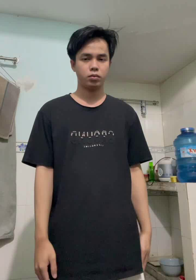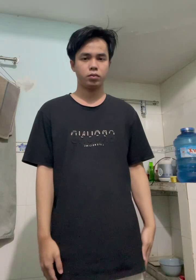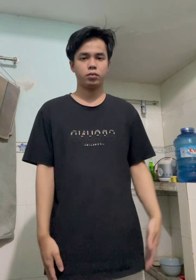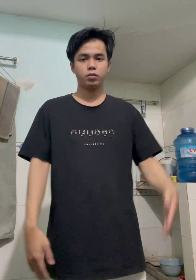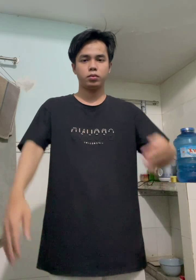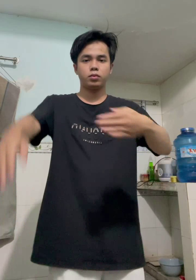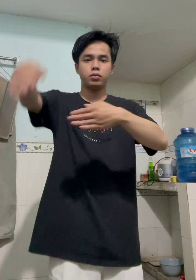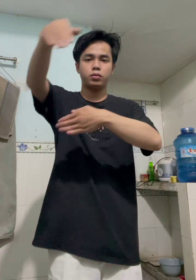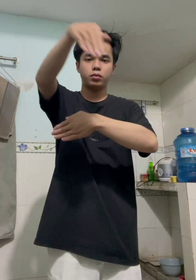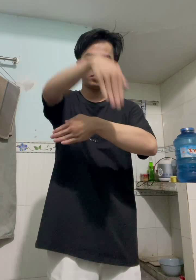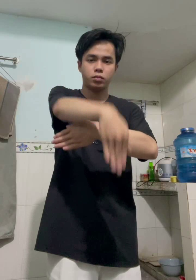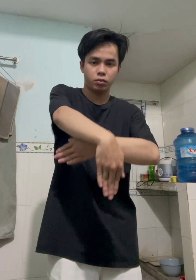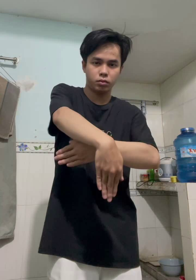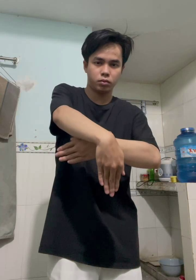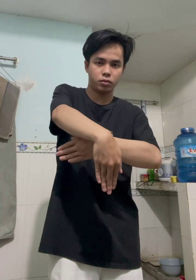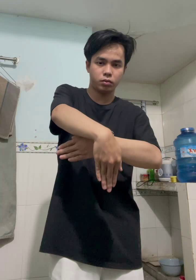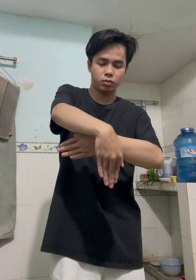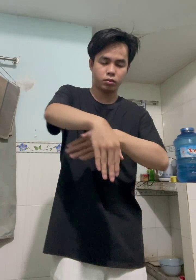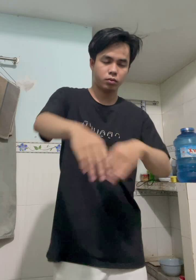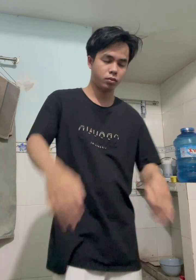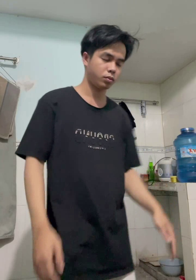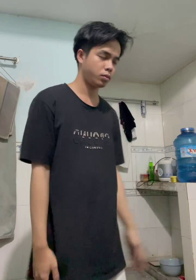buoi chieu